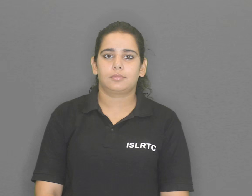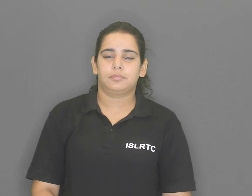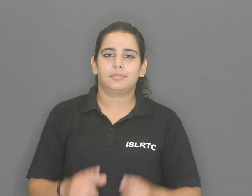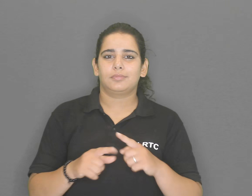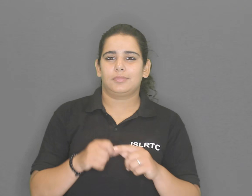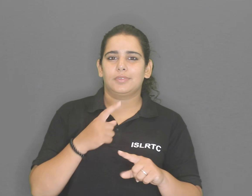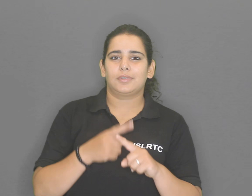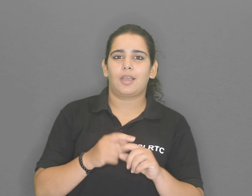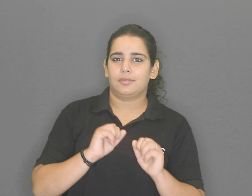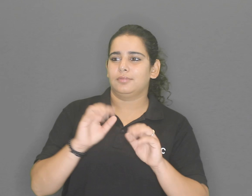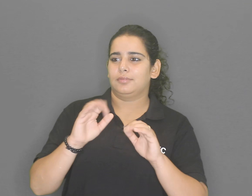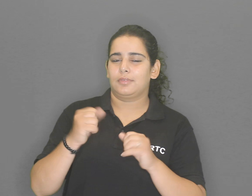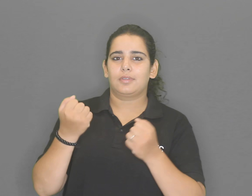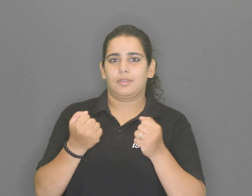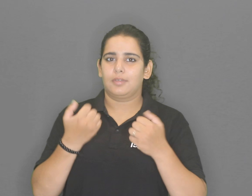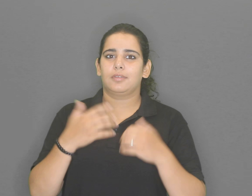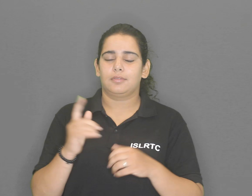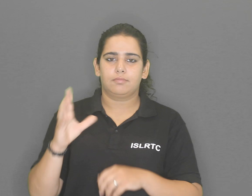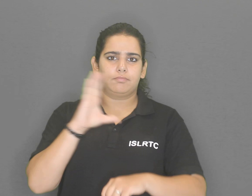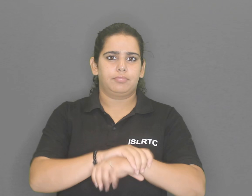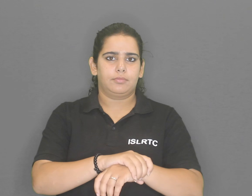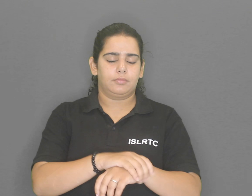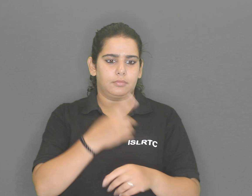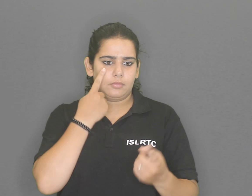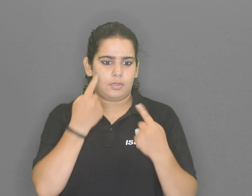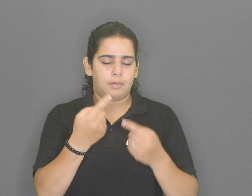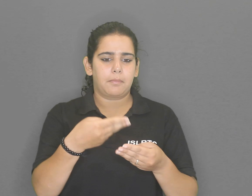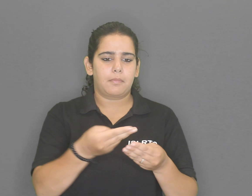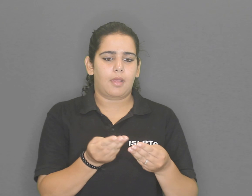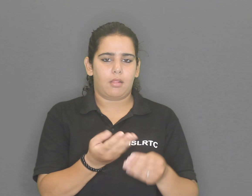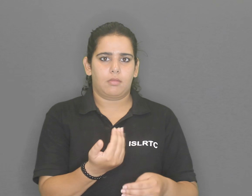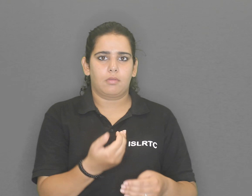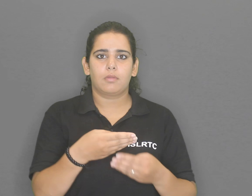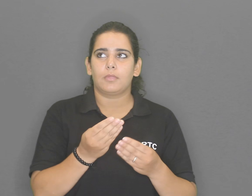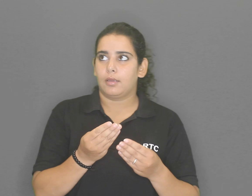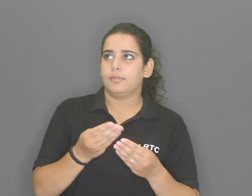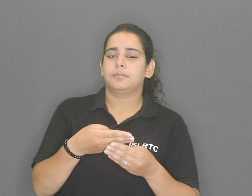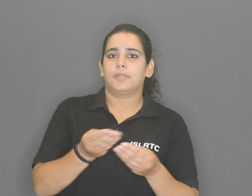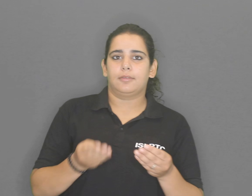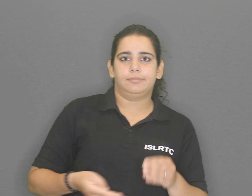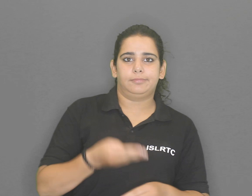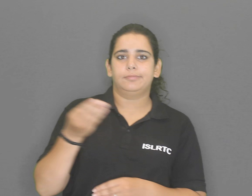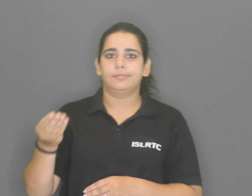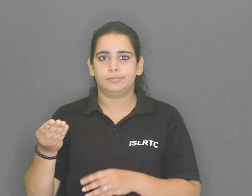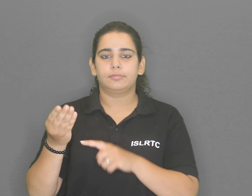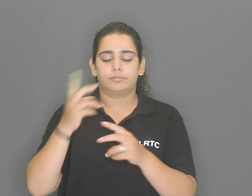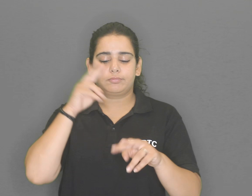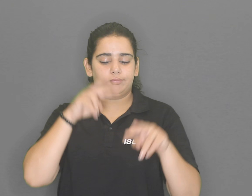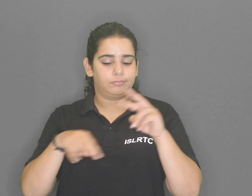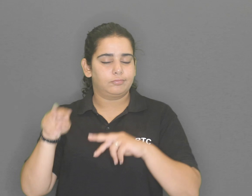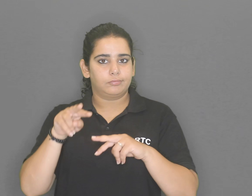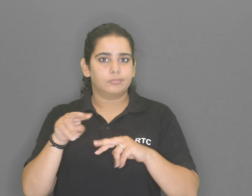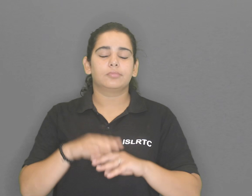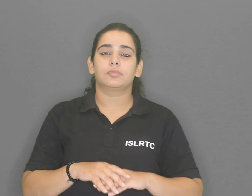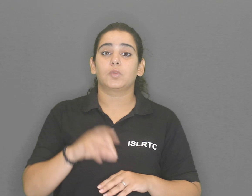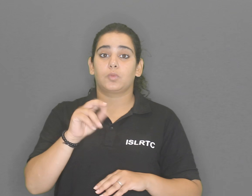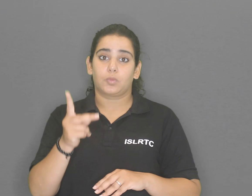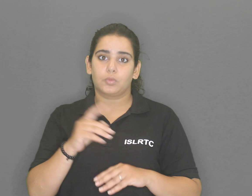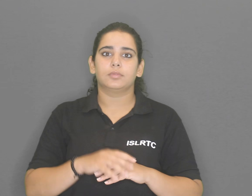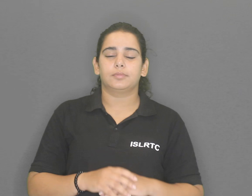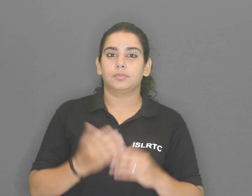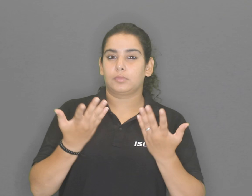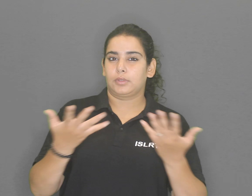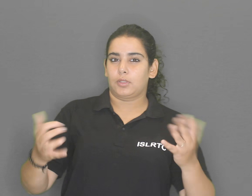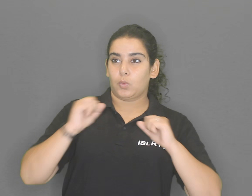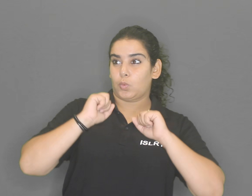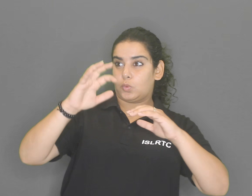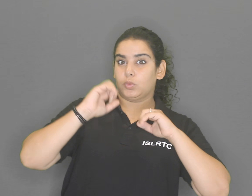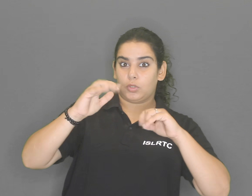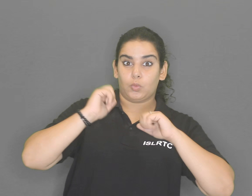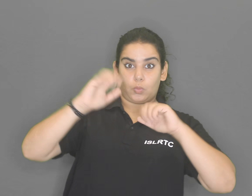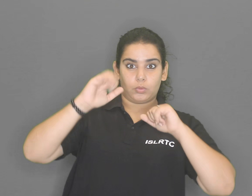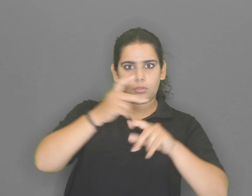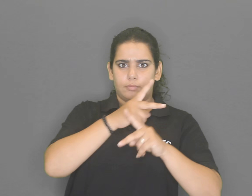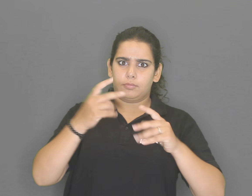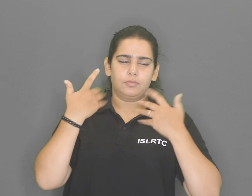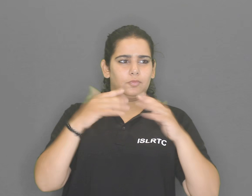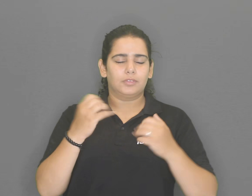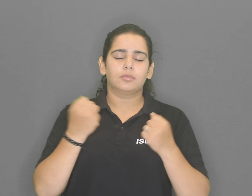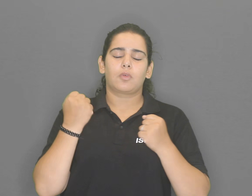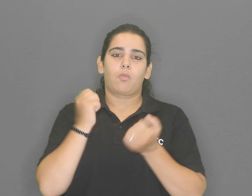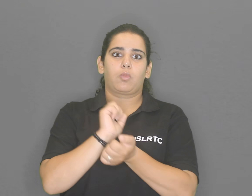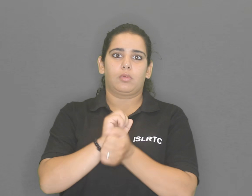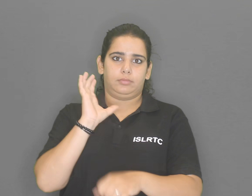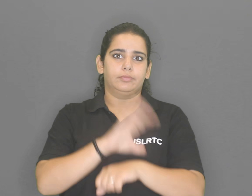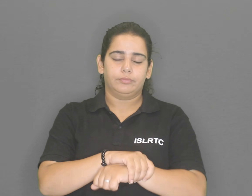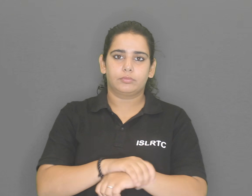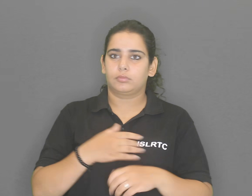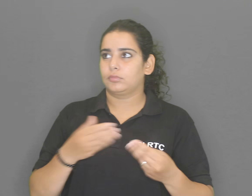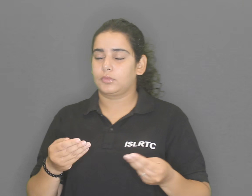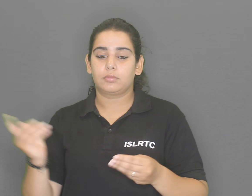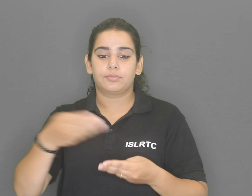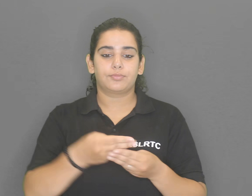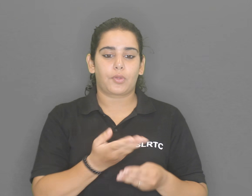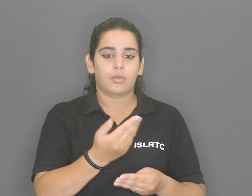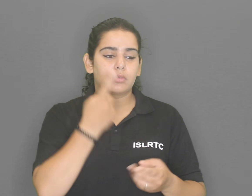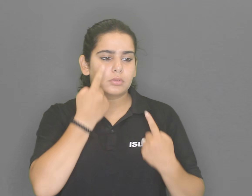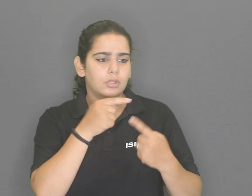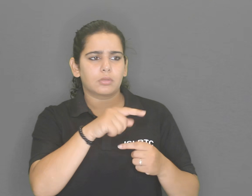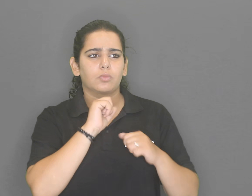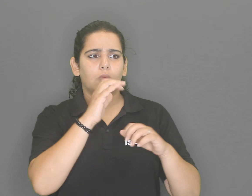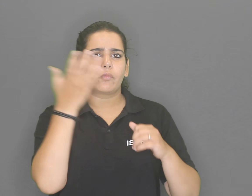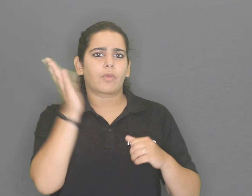Bill of Lading A legal document issued by a carrier to acknowledge receipt of cargo and specify the terms of transportation